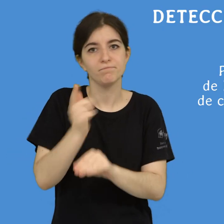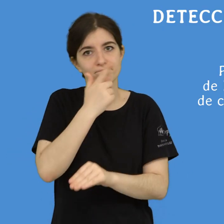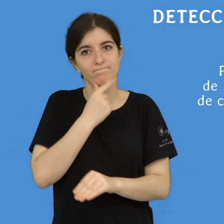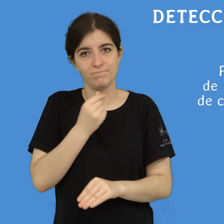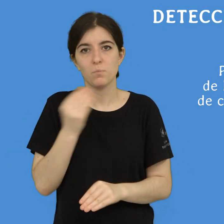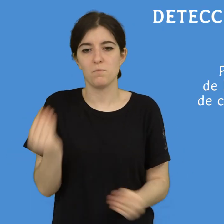fácil